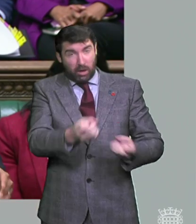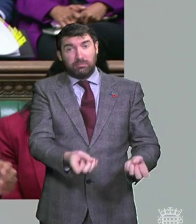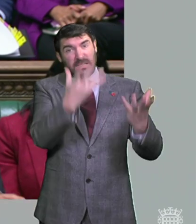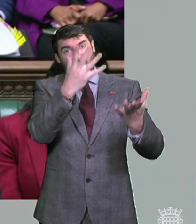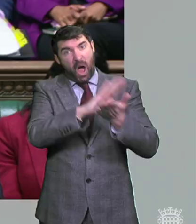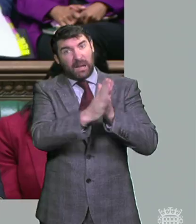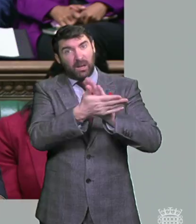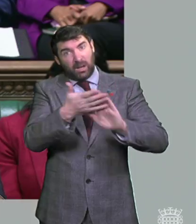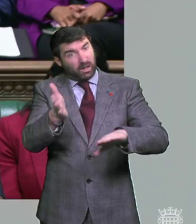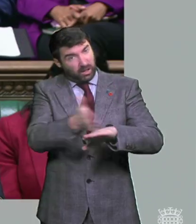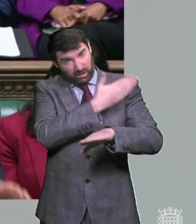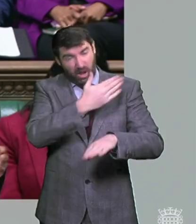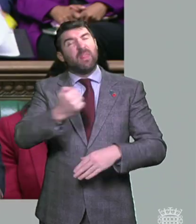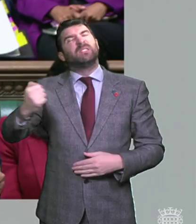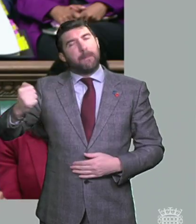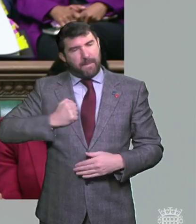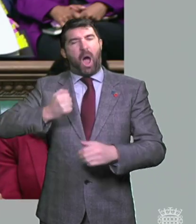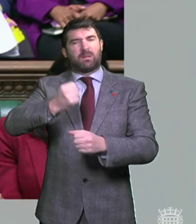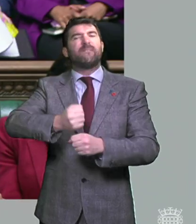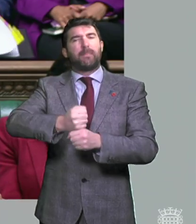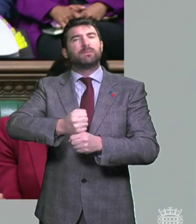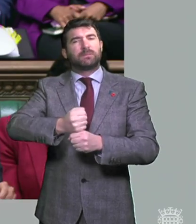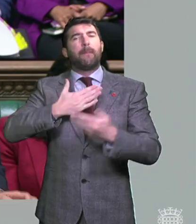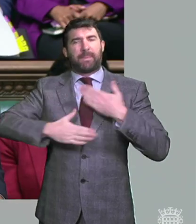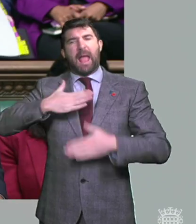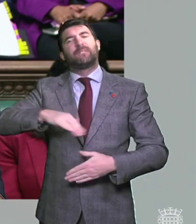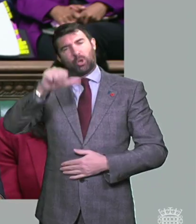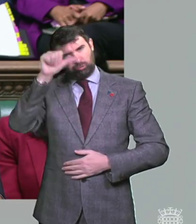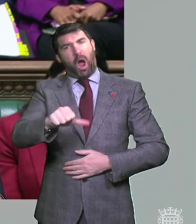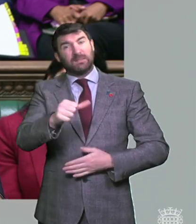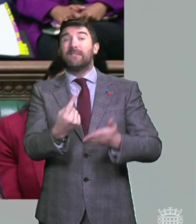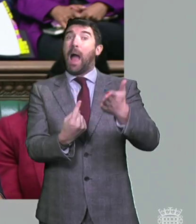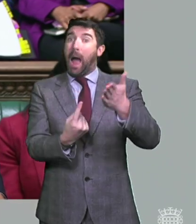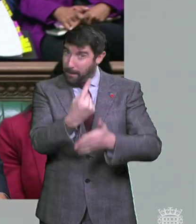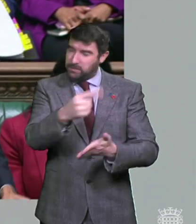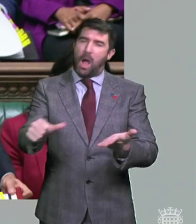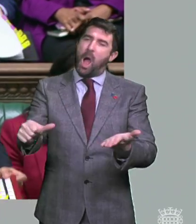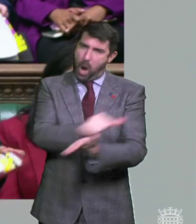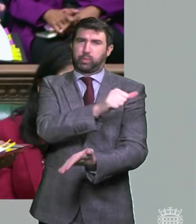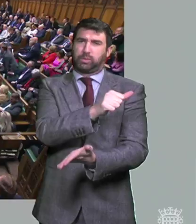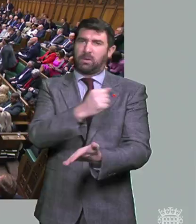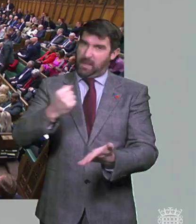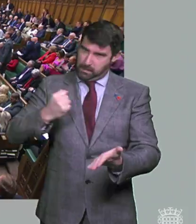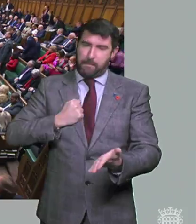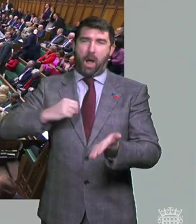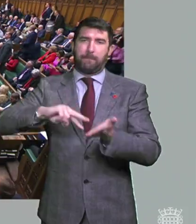That is the type of Government I will lead. When situations like this arise, we will deal with them properly, and that is what we have done.